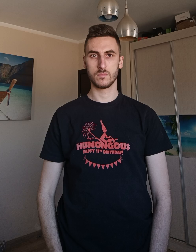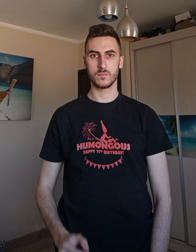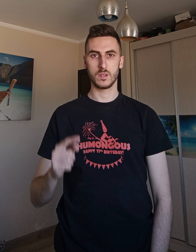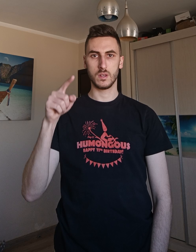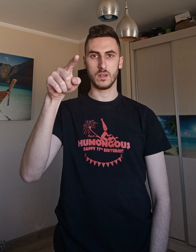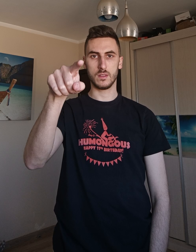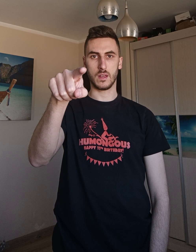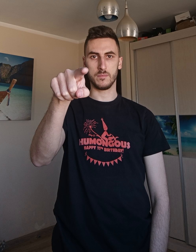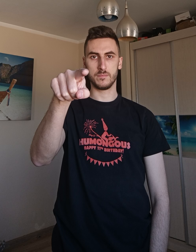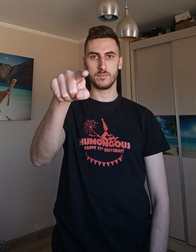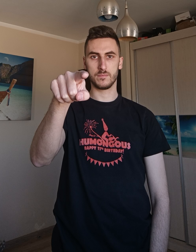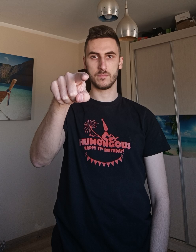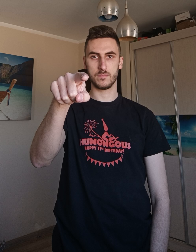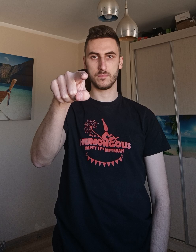אתה